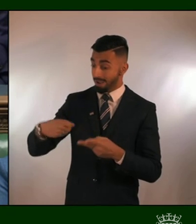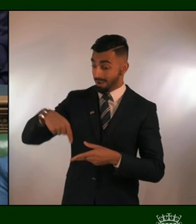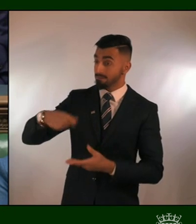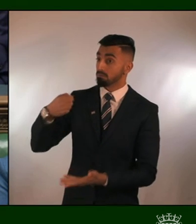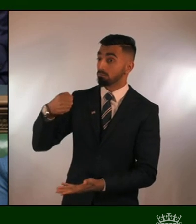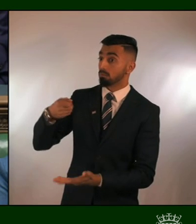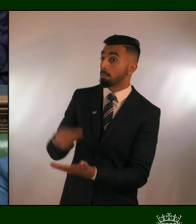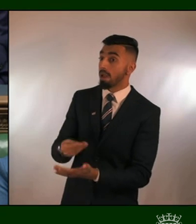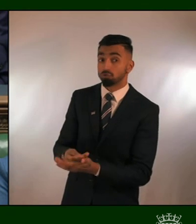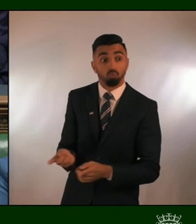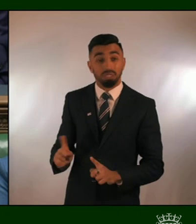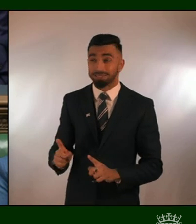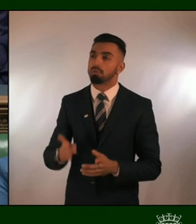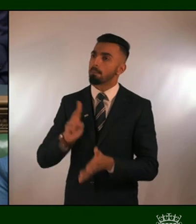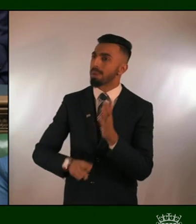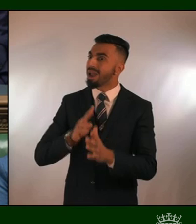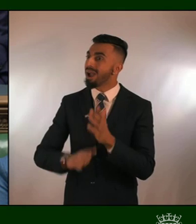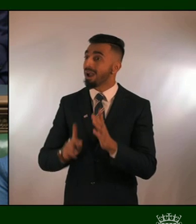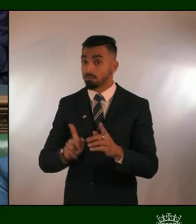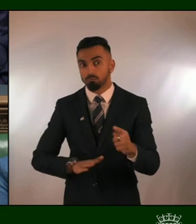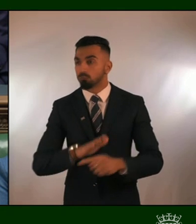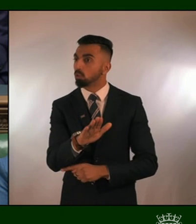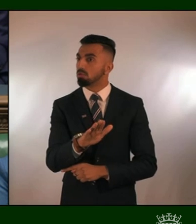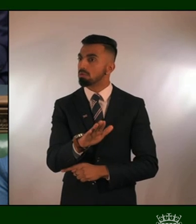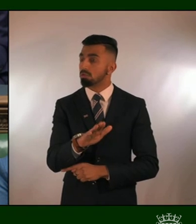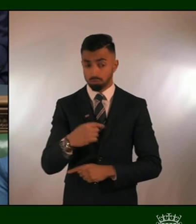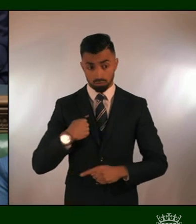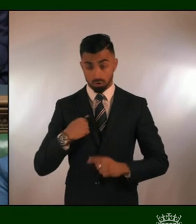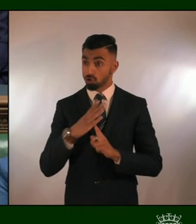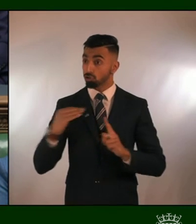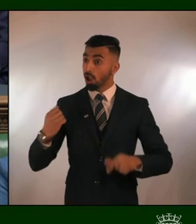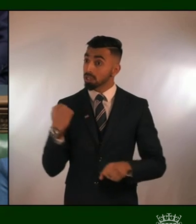It is a Budget that delivers on our promises to the British people.